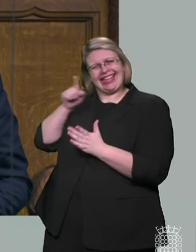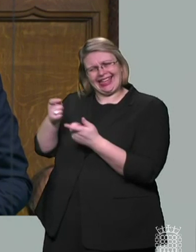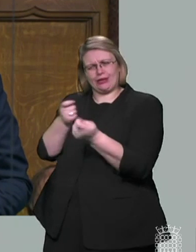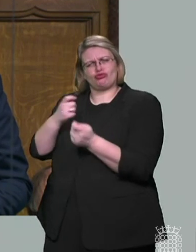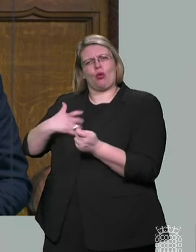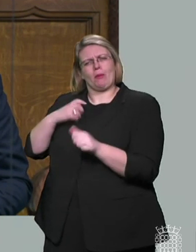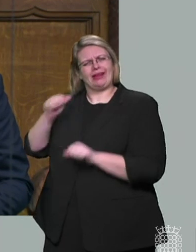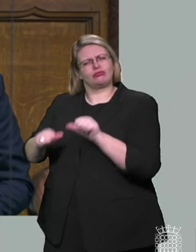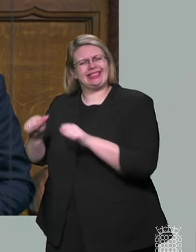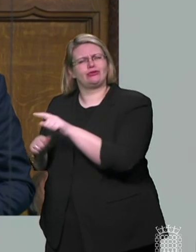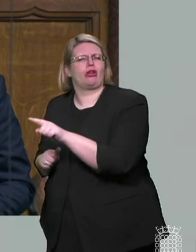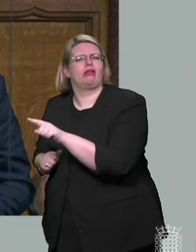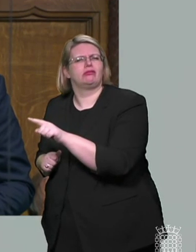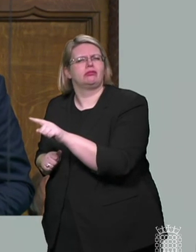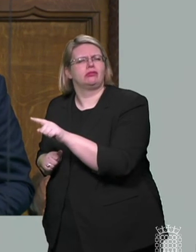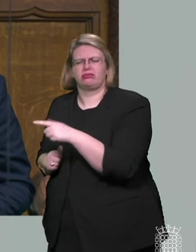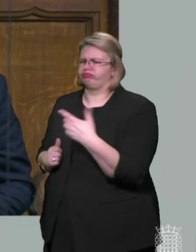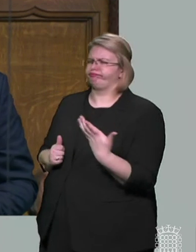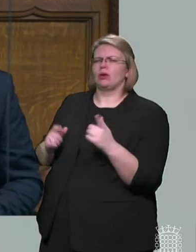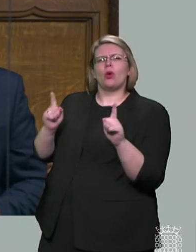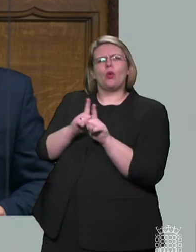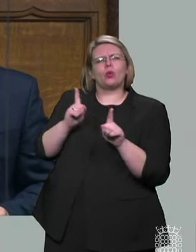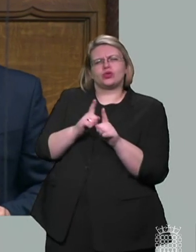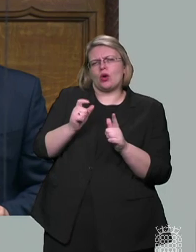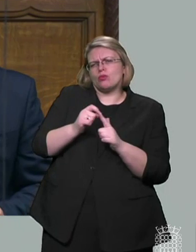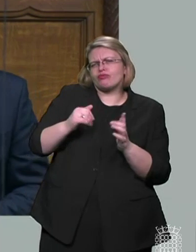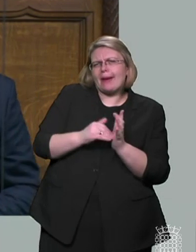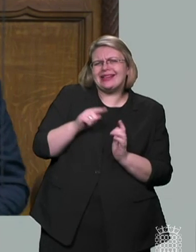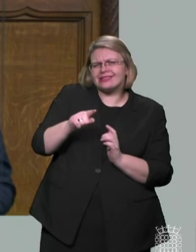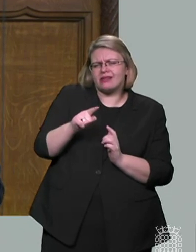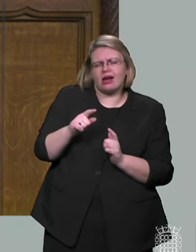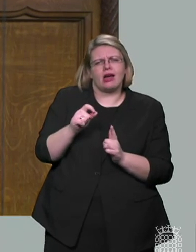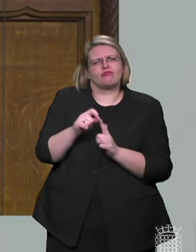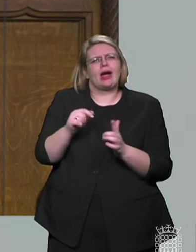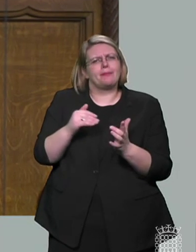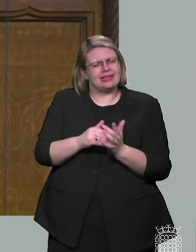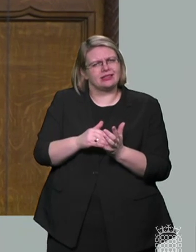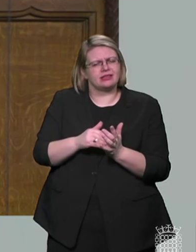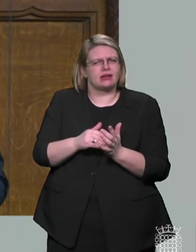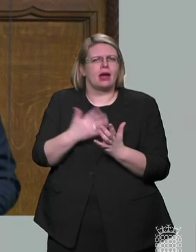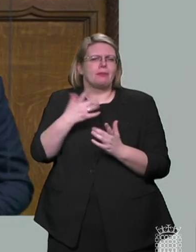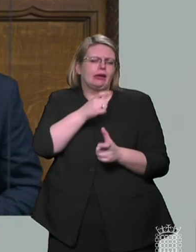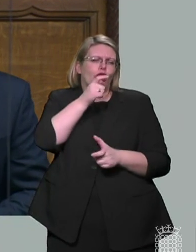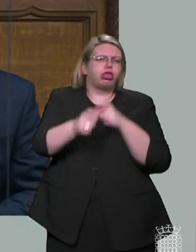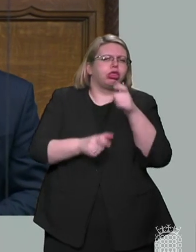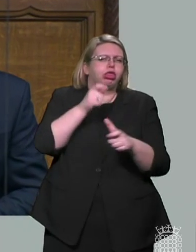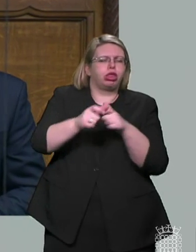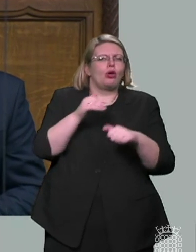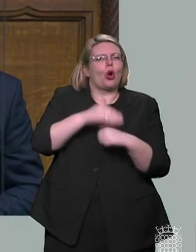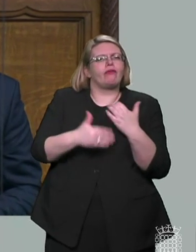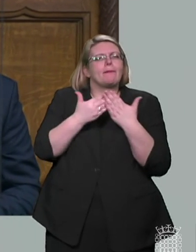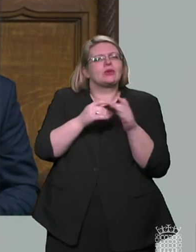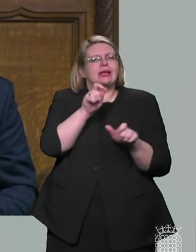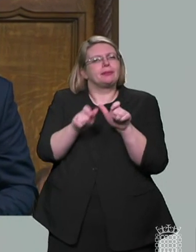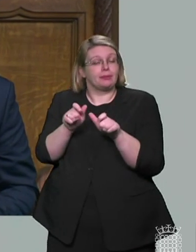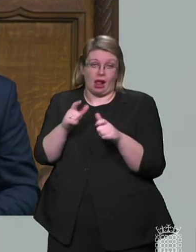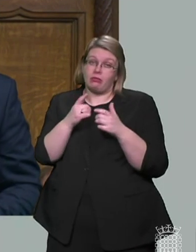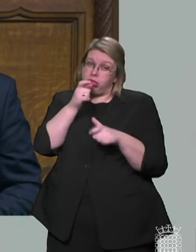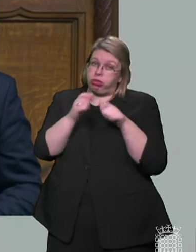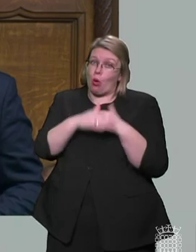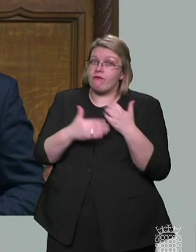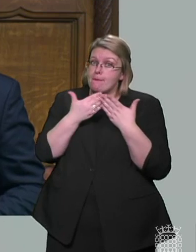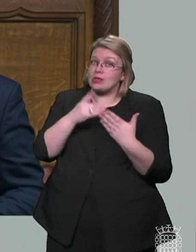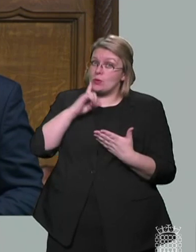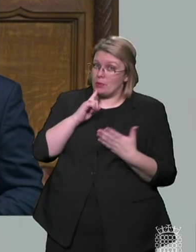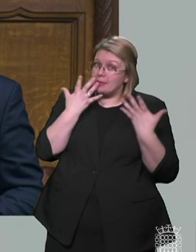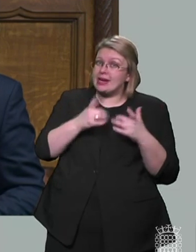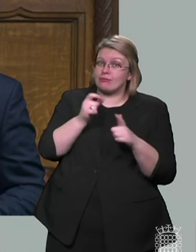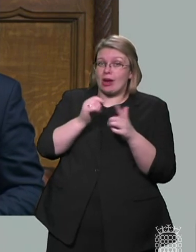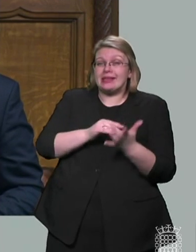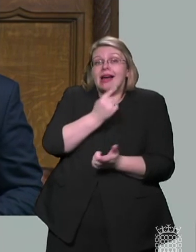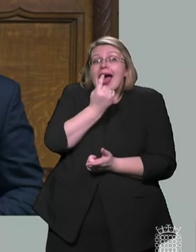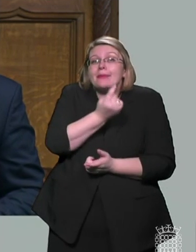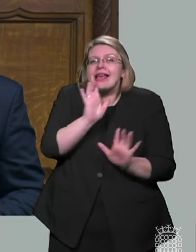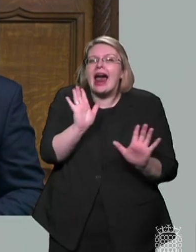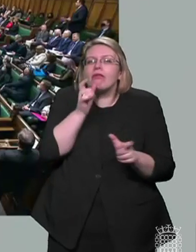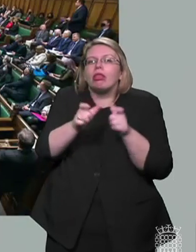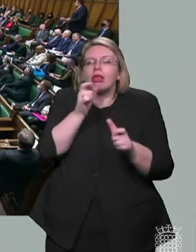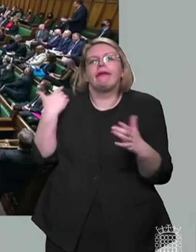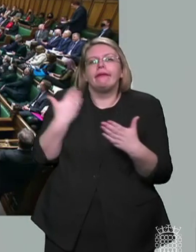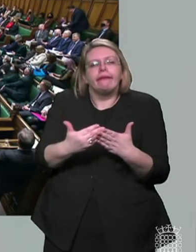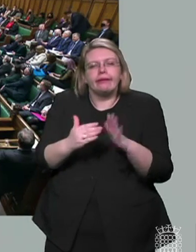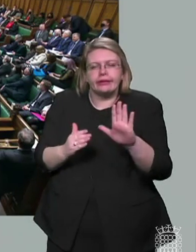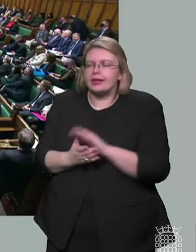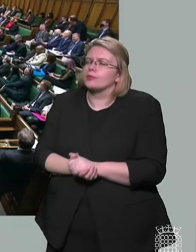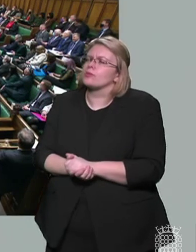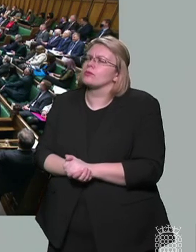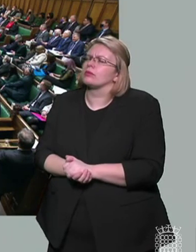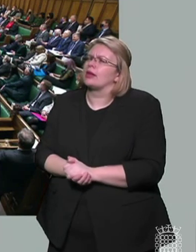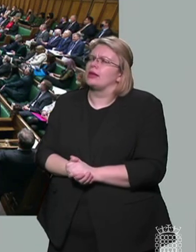Of course, we all know that the Prime Minister himself is no stranger to derogatory remarks about Muslim women, so let me ask the Prime Minister—